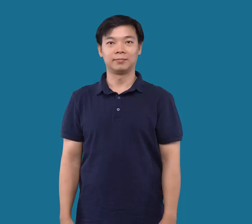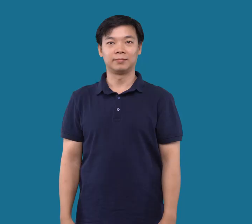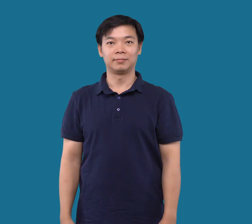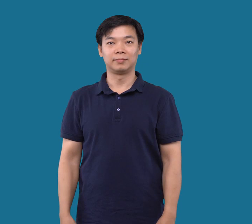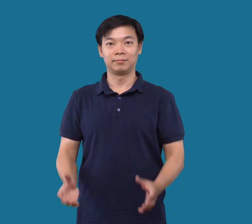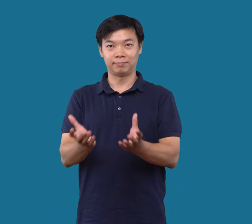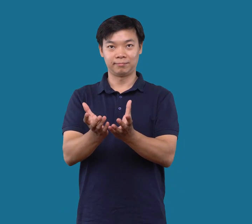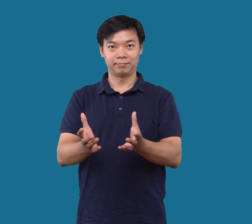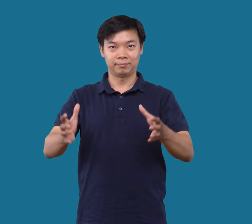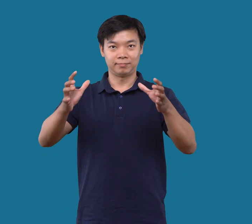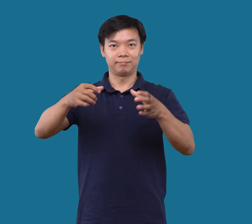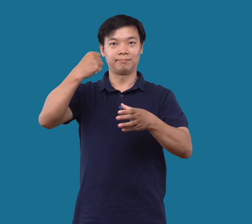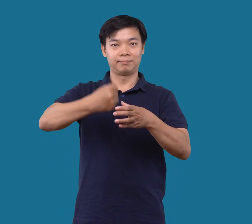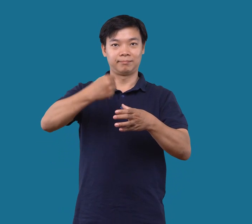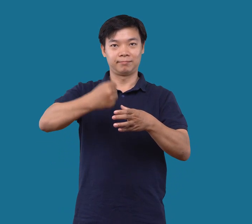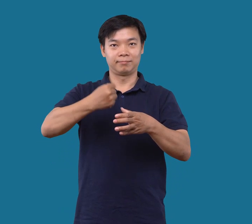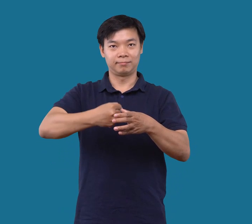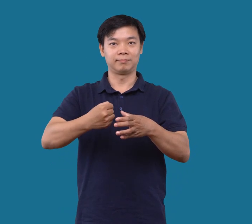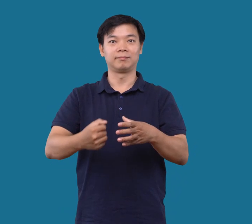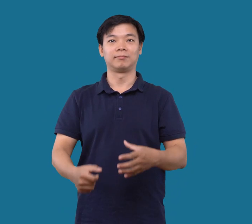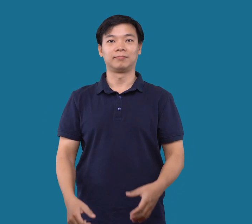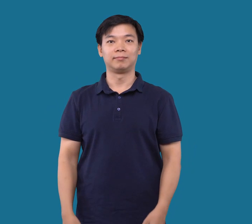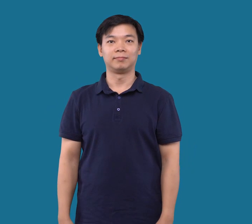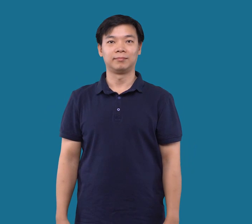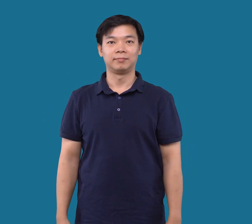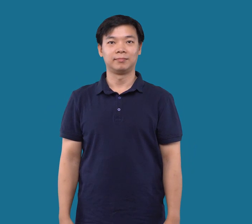cối giã